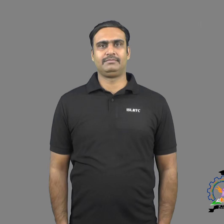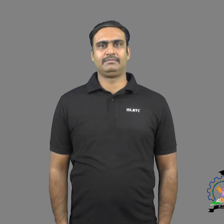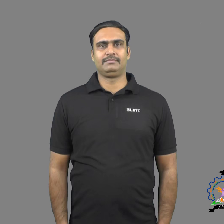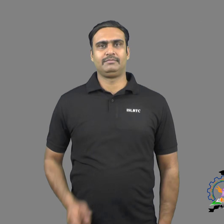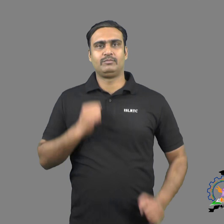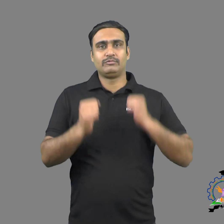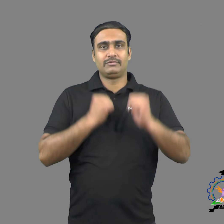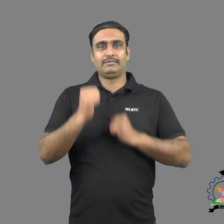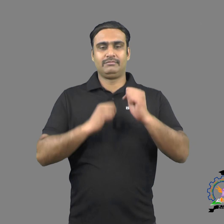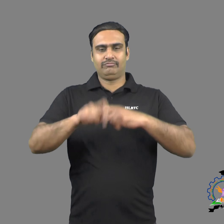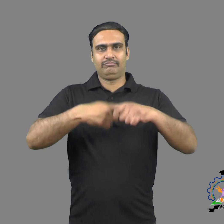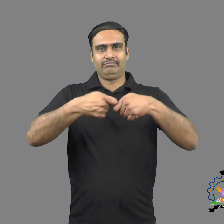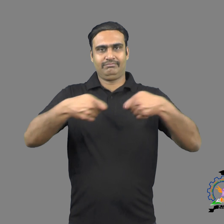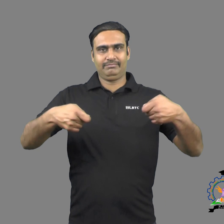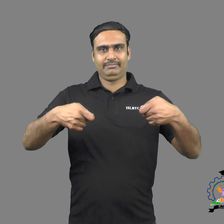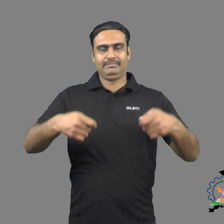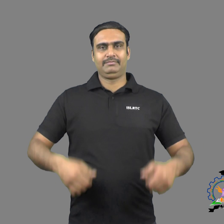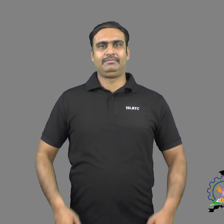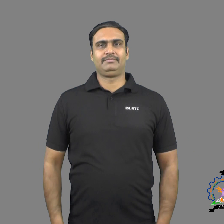Sports Shoes Sneakers Trainers Athletic Shoes